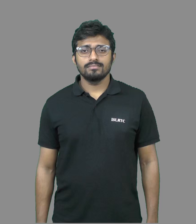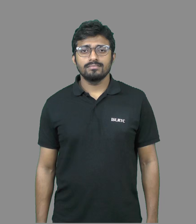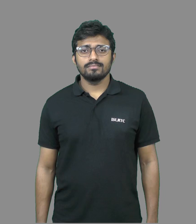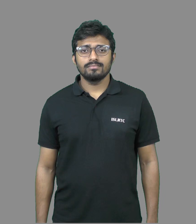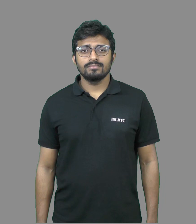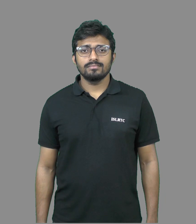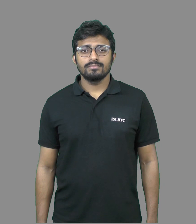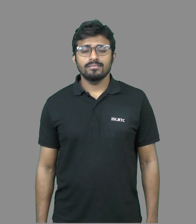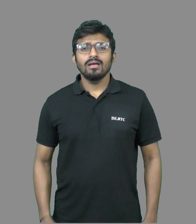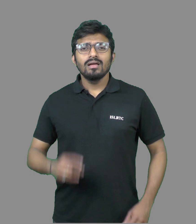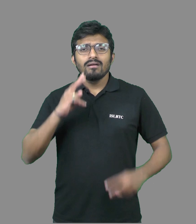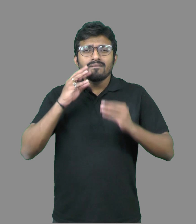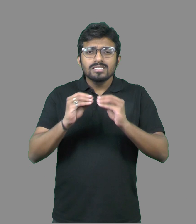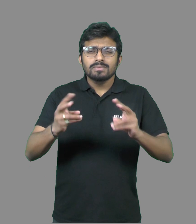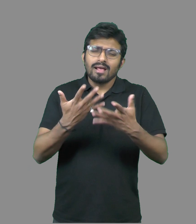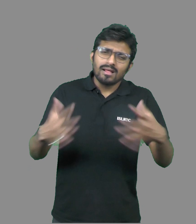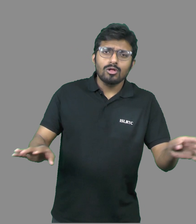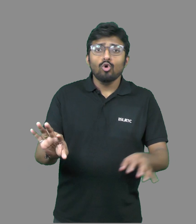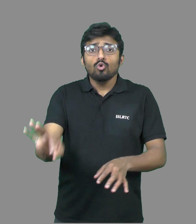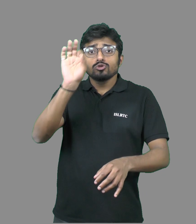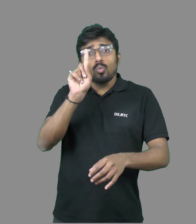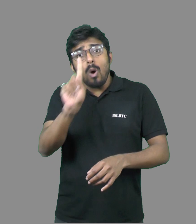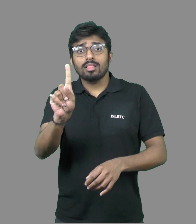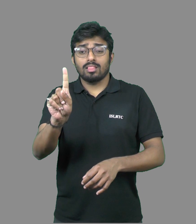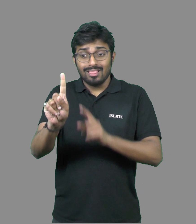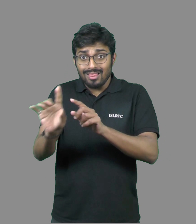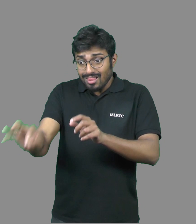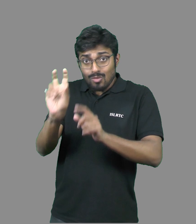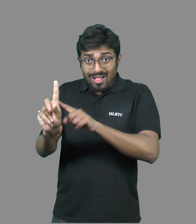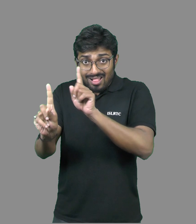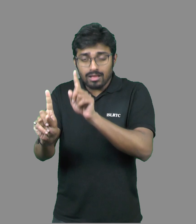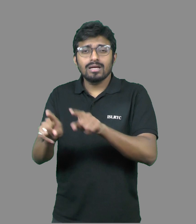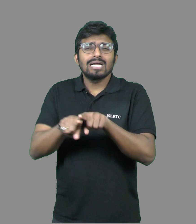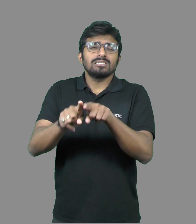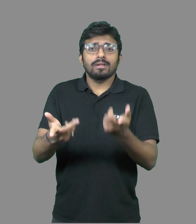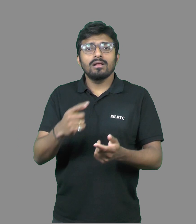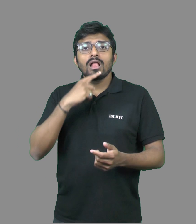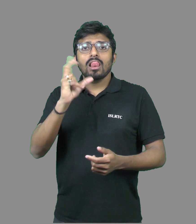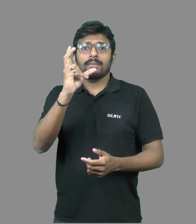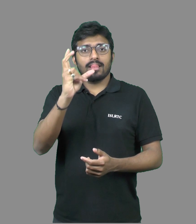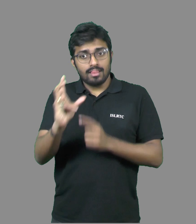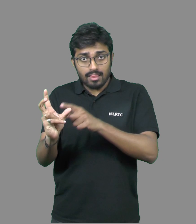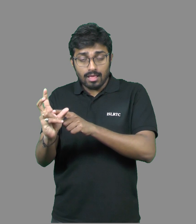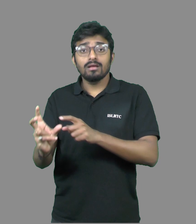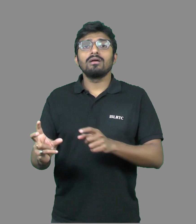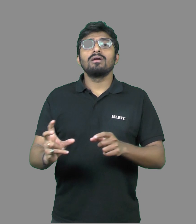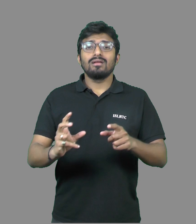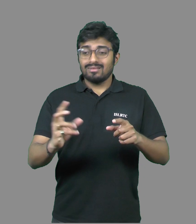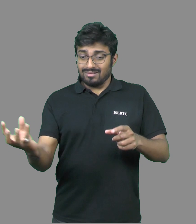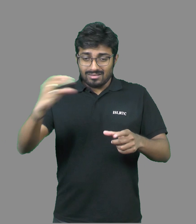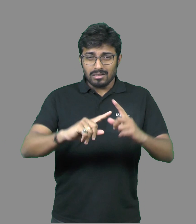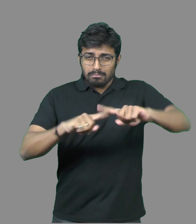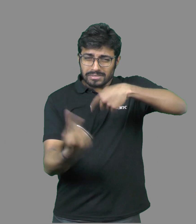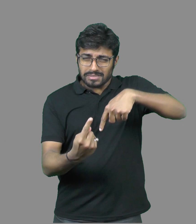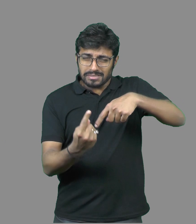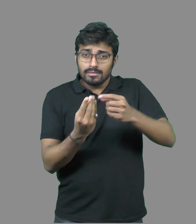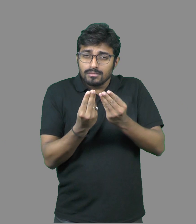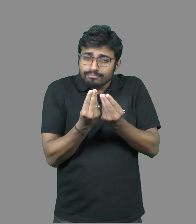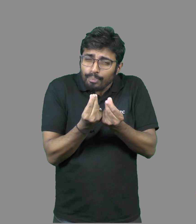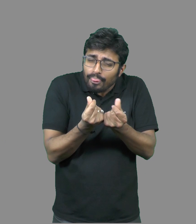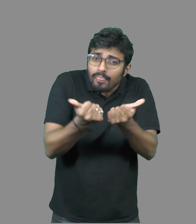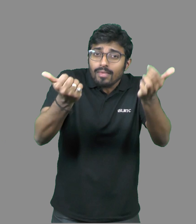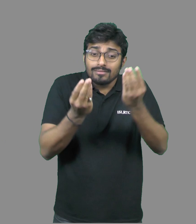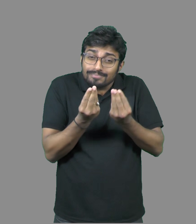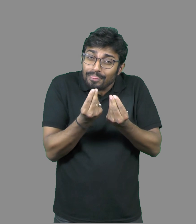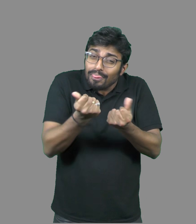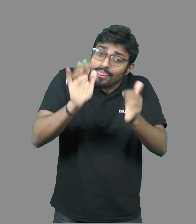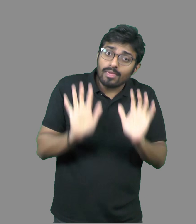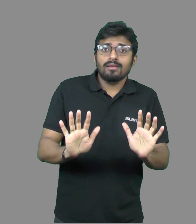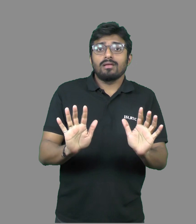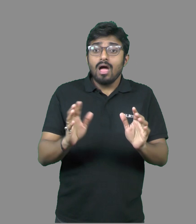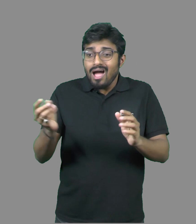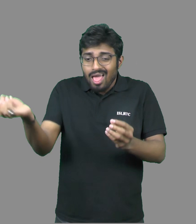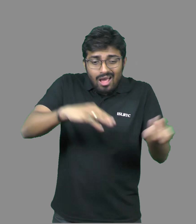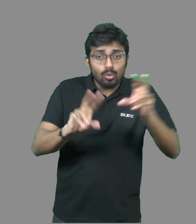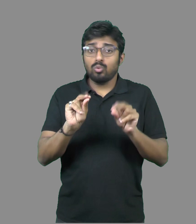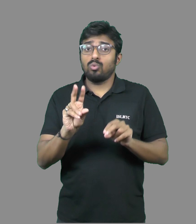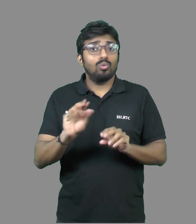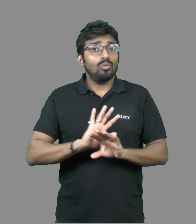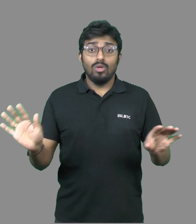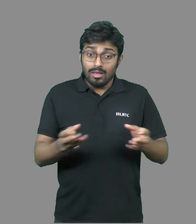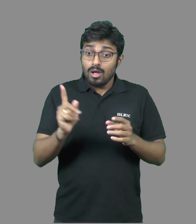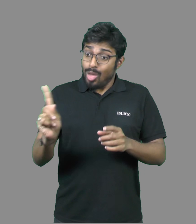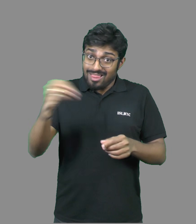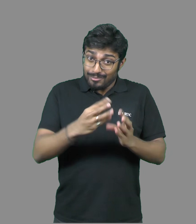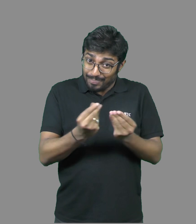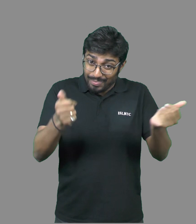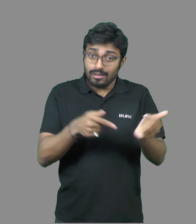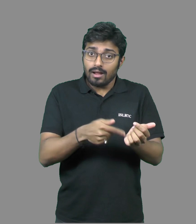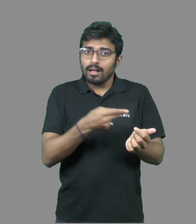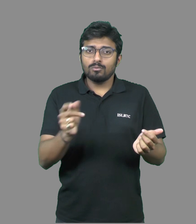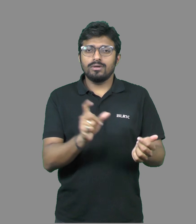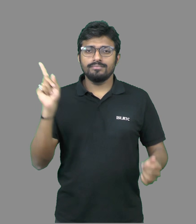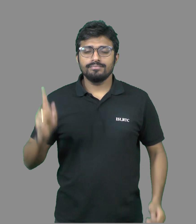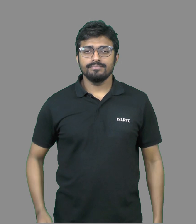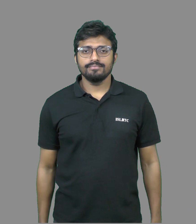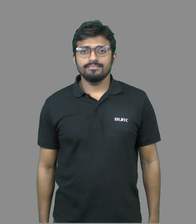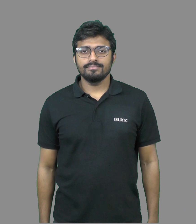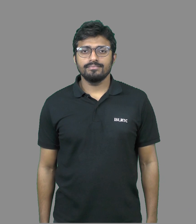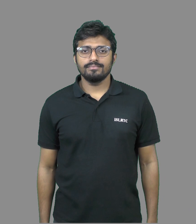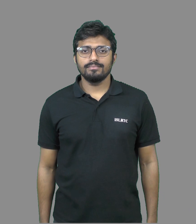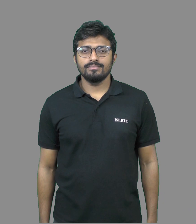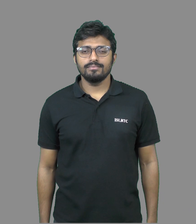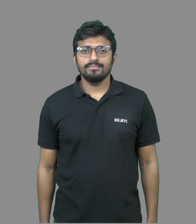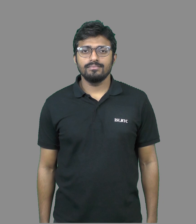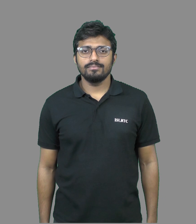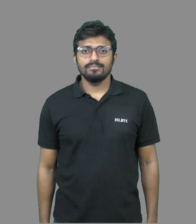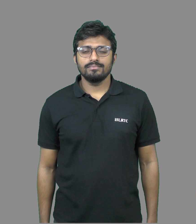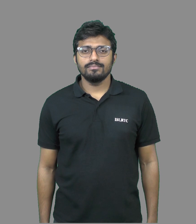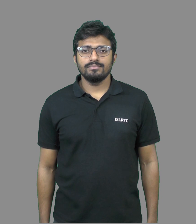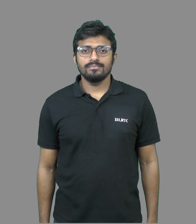Puree